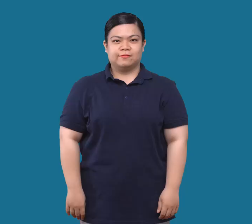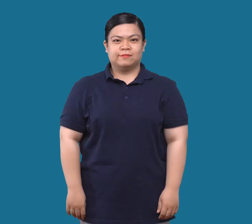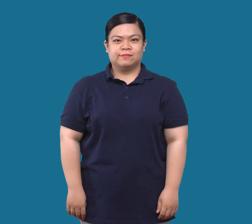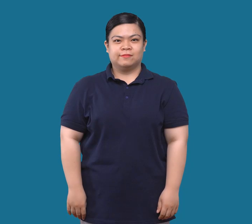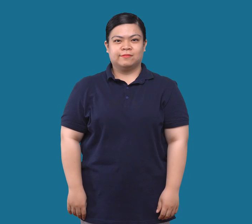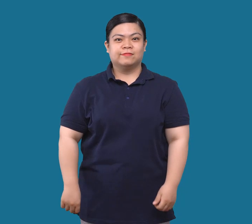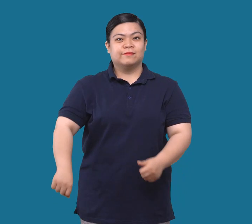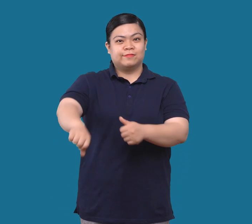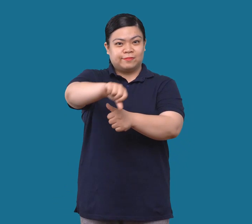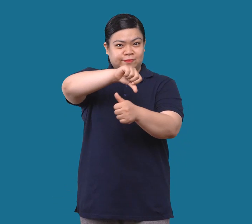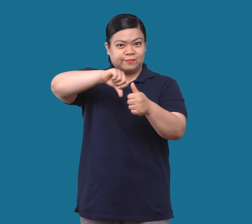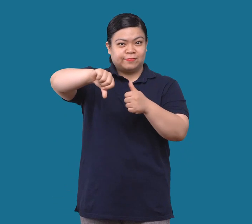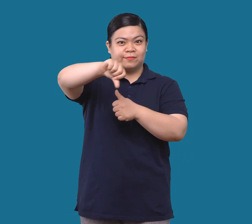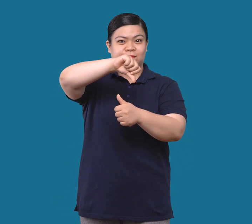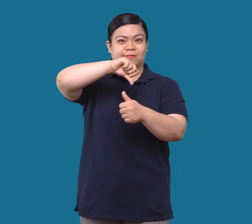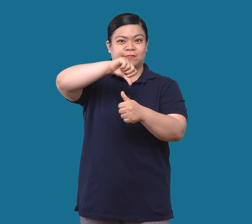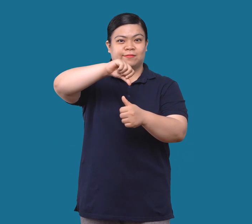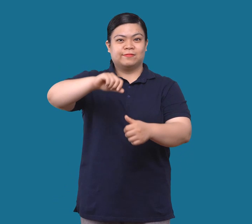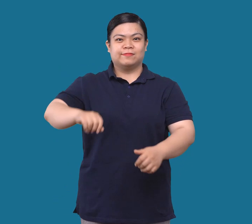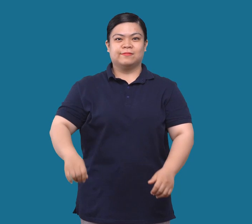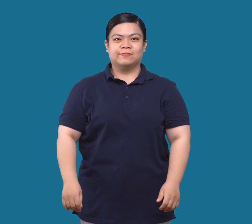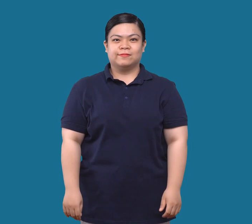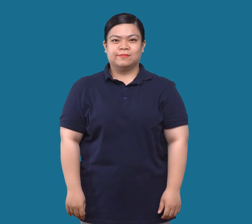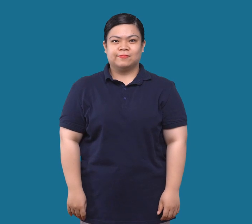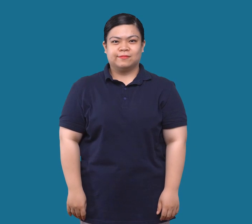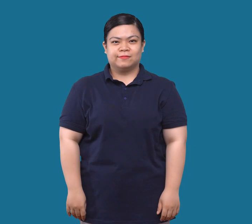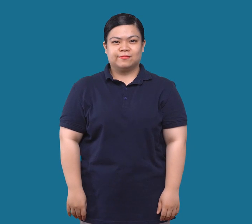sinh hoạt